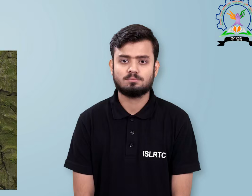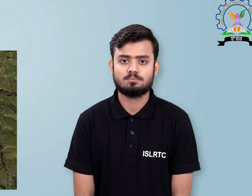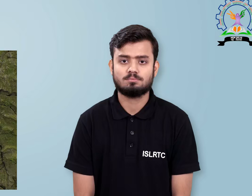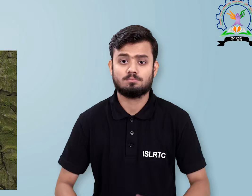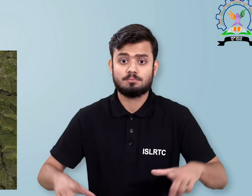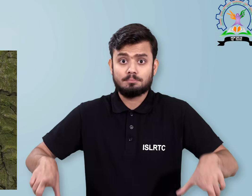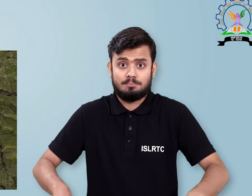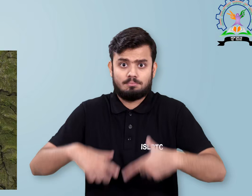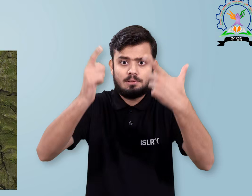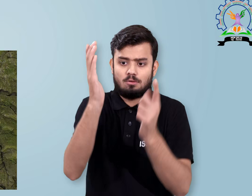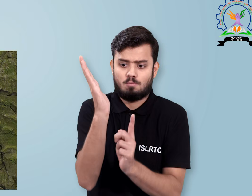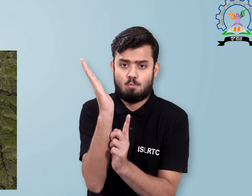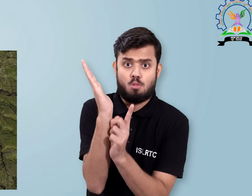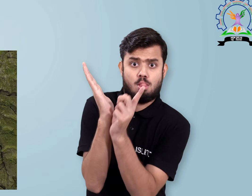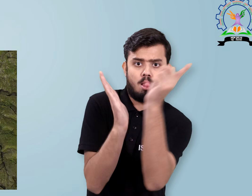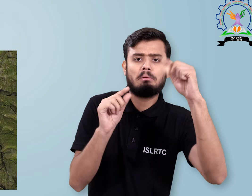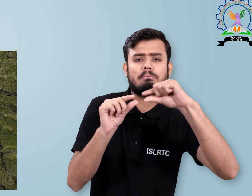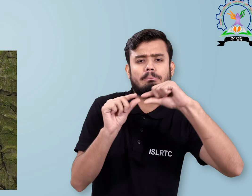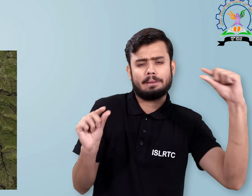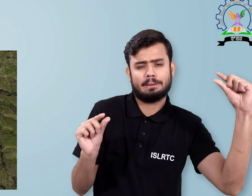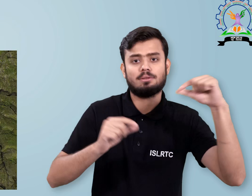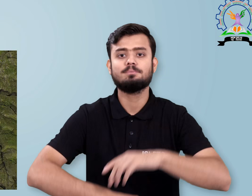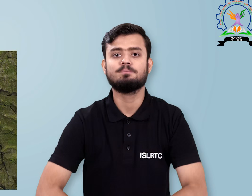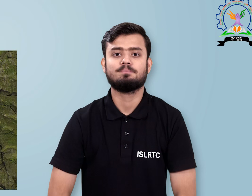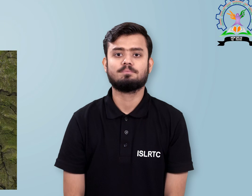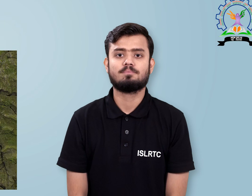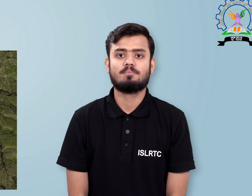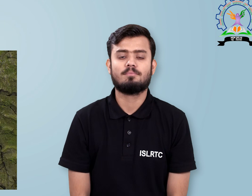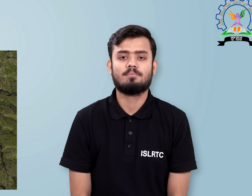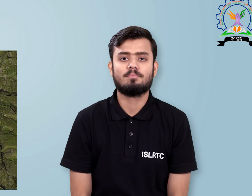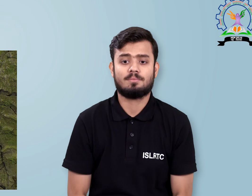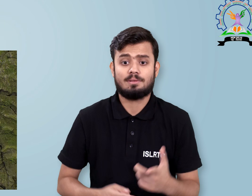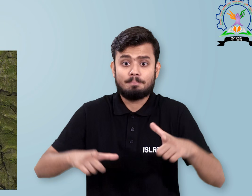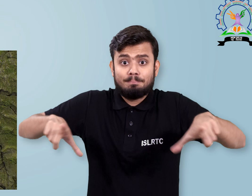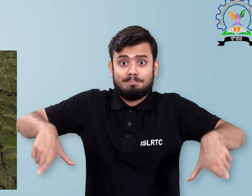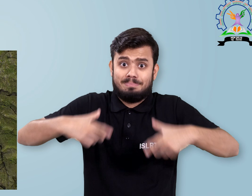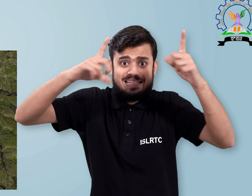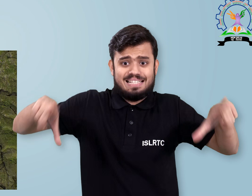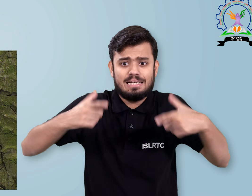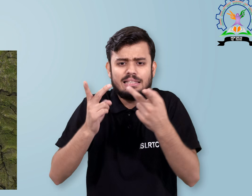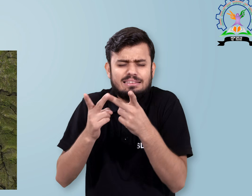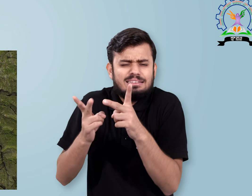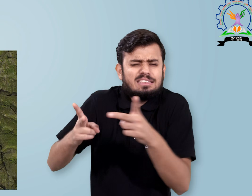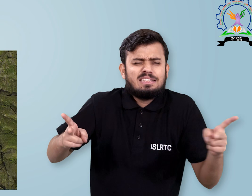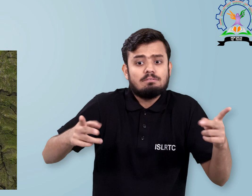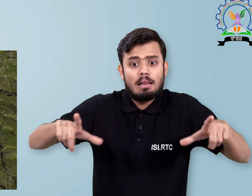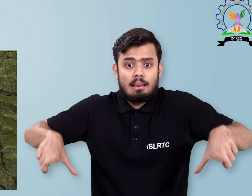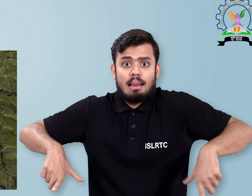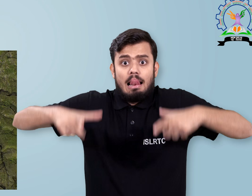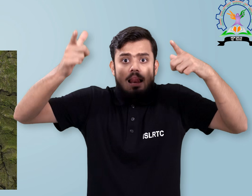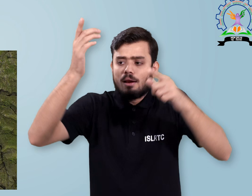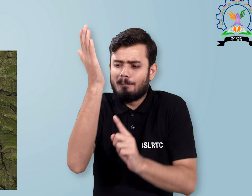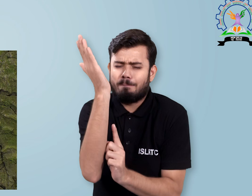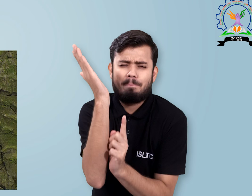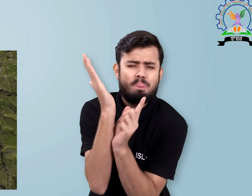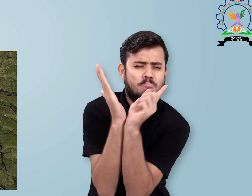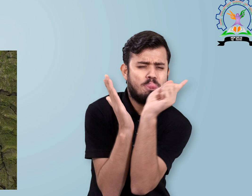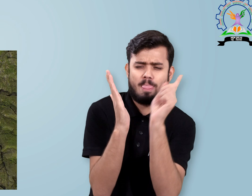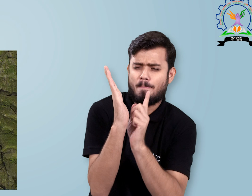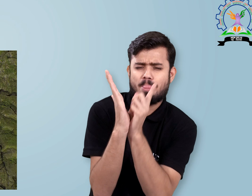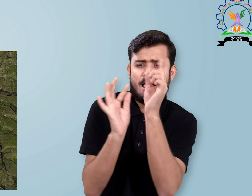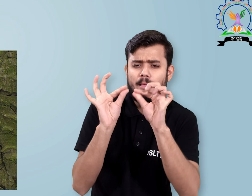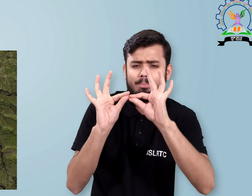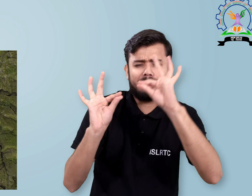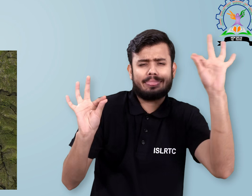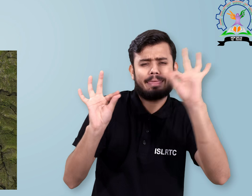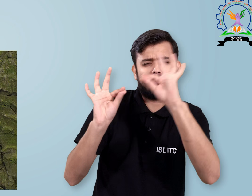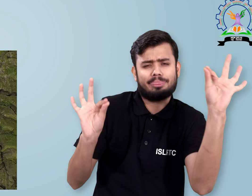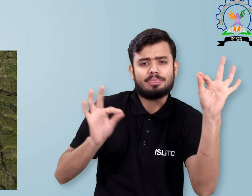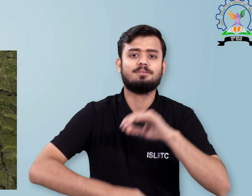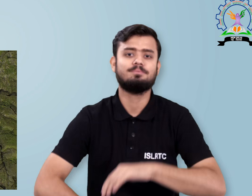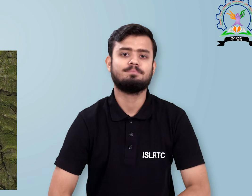Offshoot 1 A thing that develops from something else.